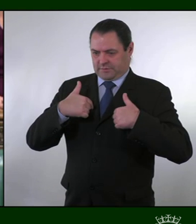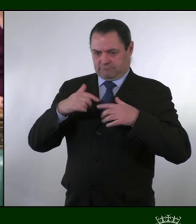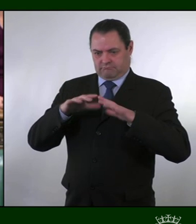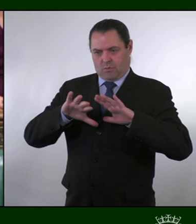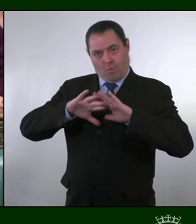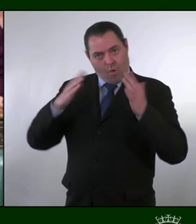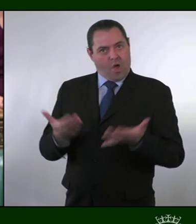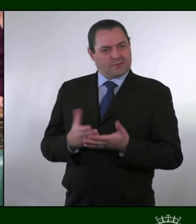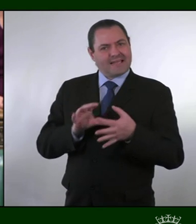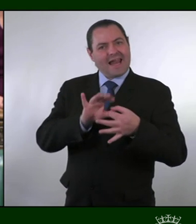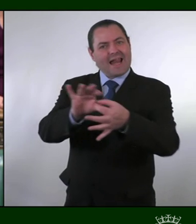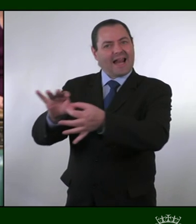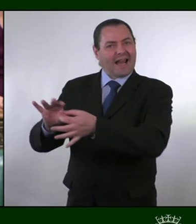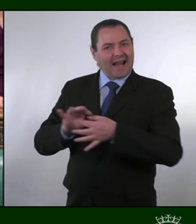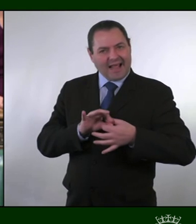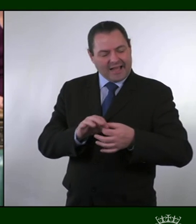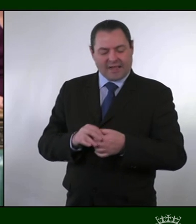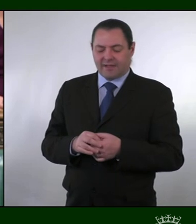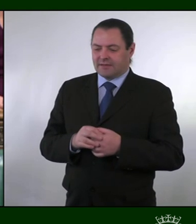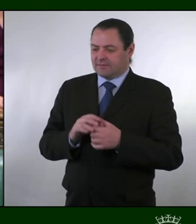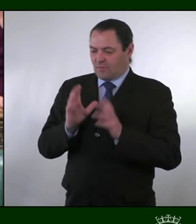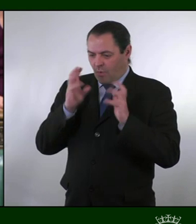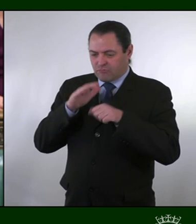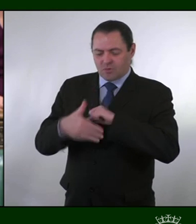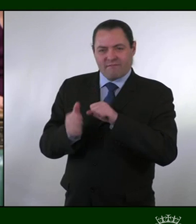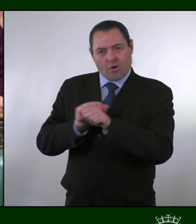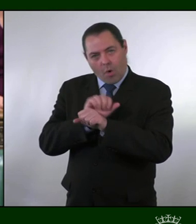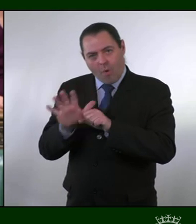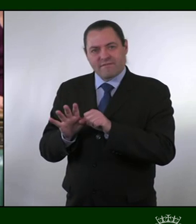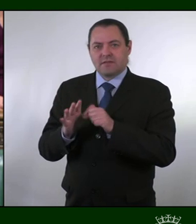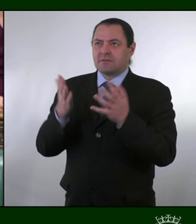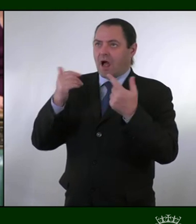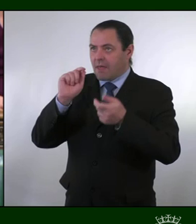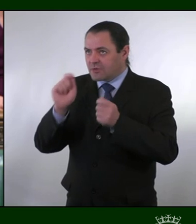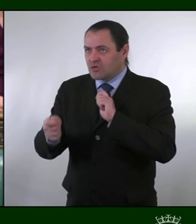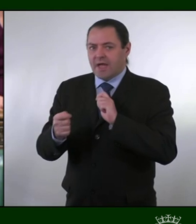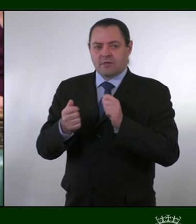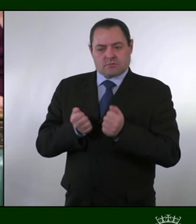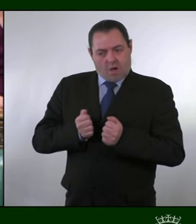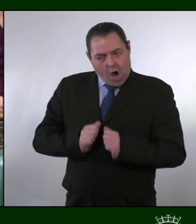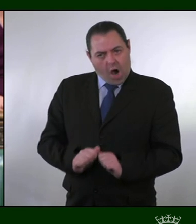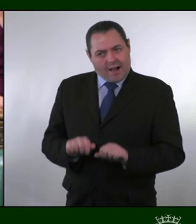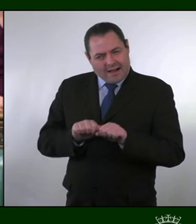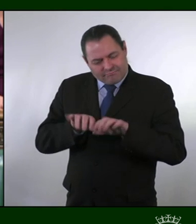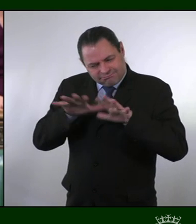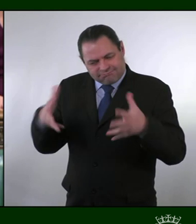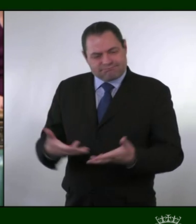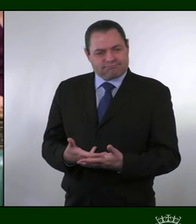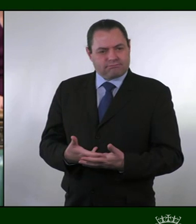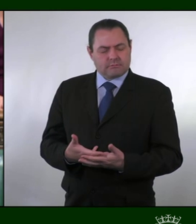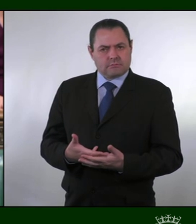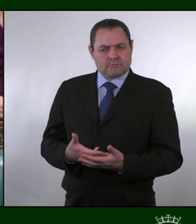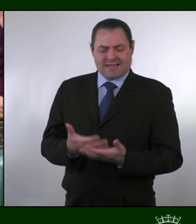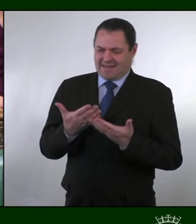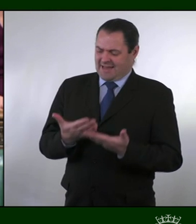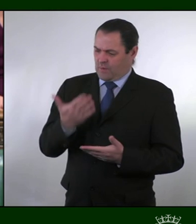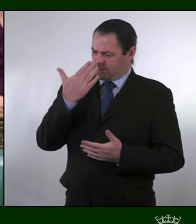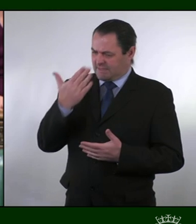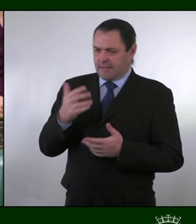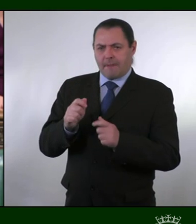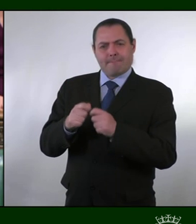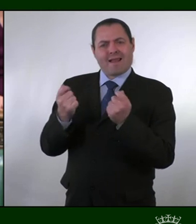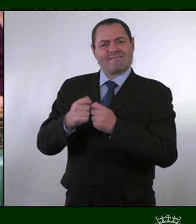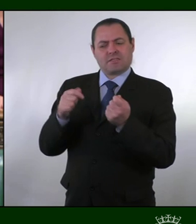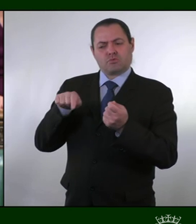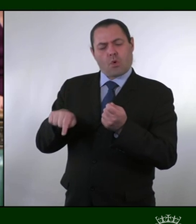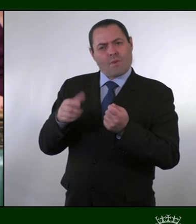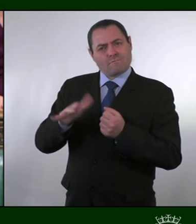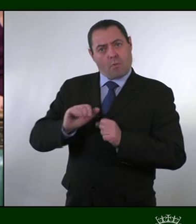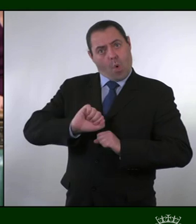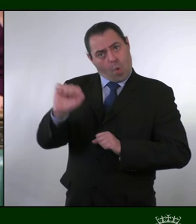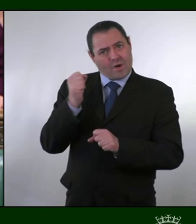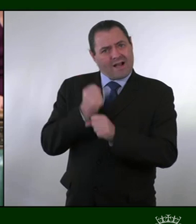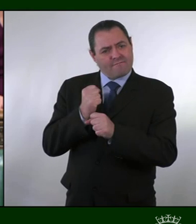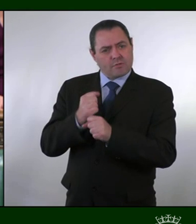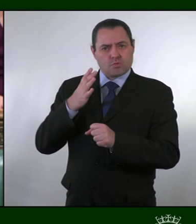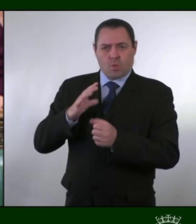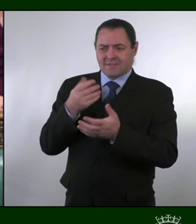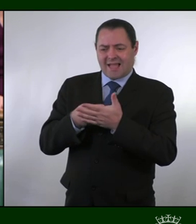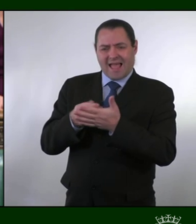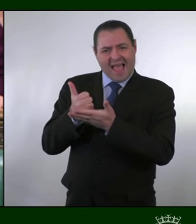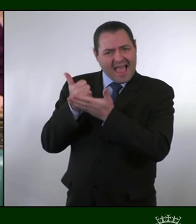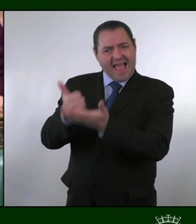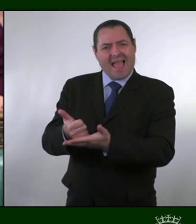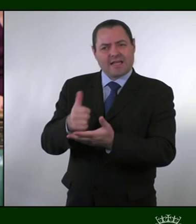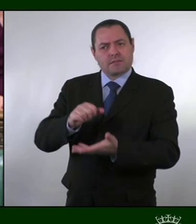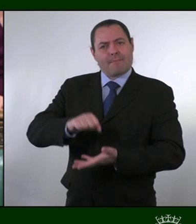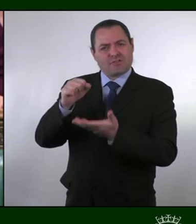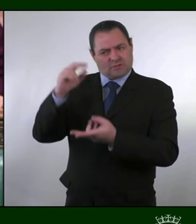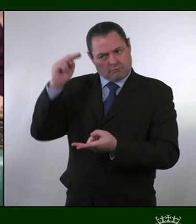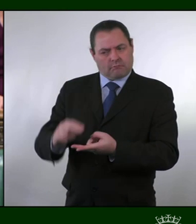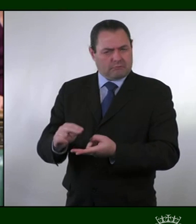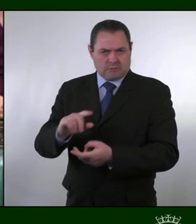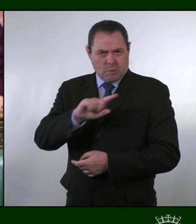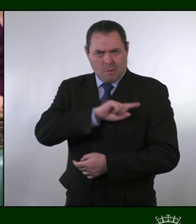When we are still grappling with covid, the climate emergency and growing hunger, why are this Government reported to be breaking their own manifesto commitment and cutting the aid budget, which saves lives and builds resilience?